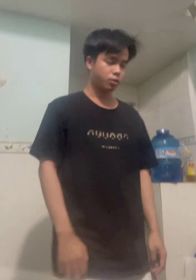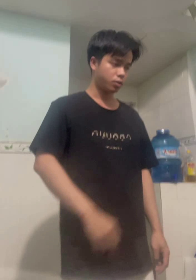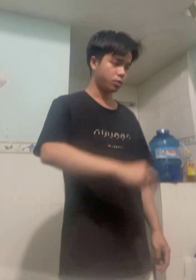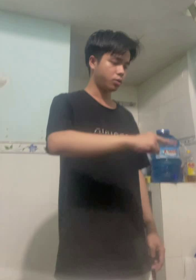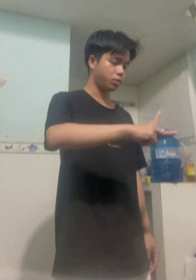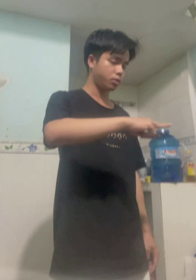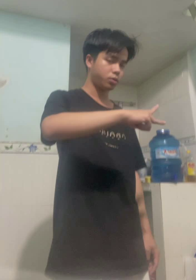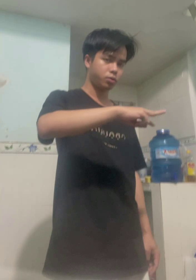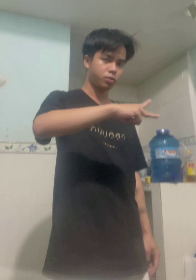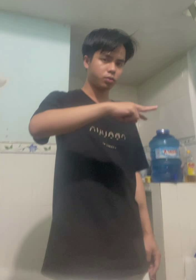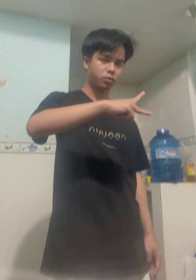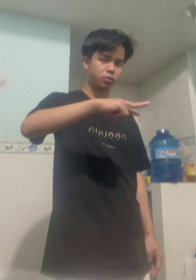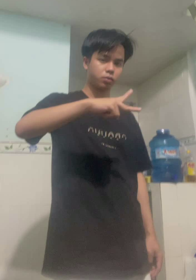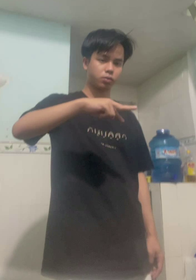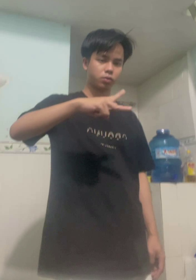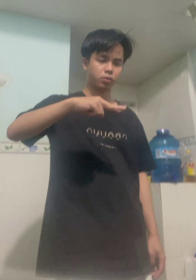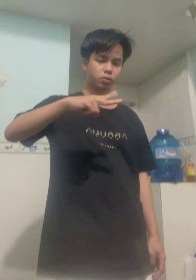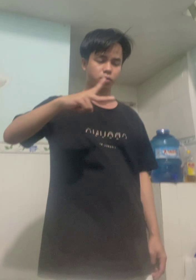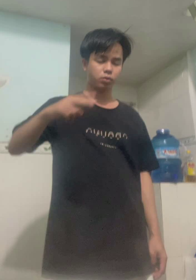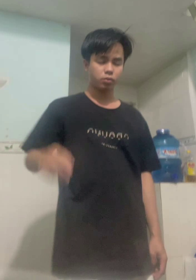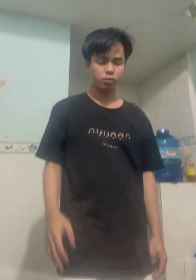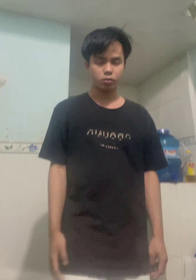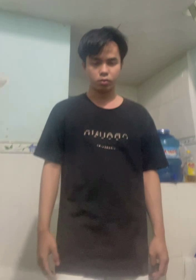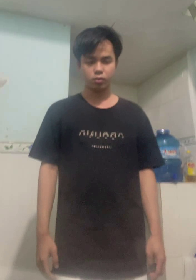boi